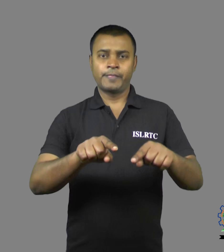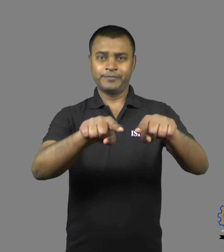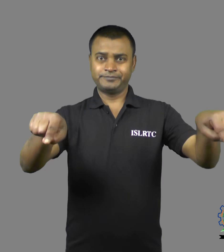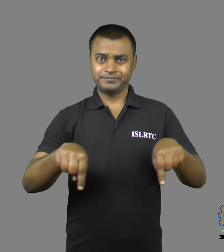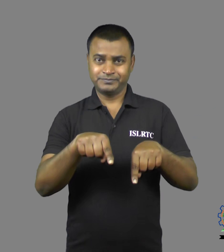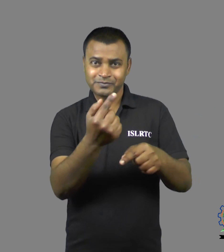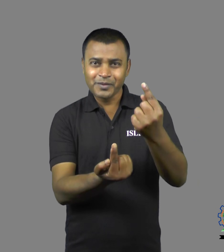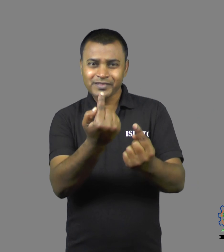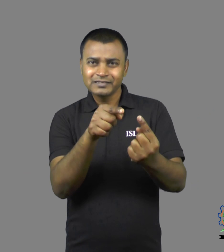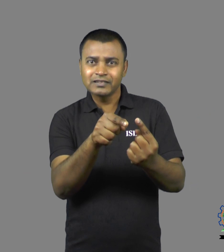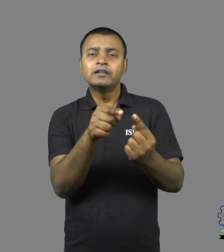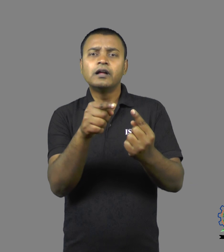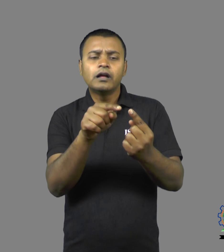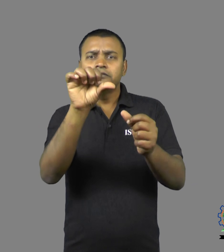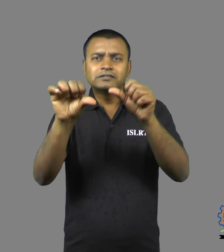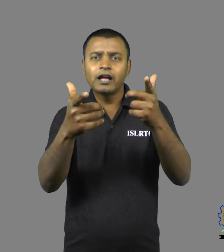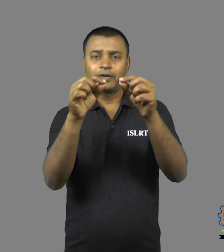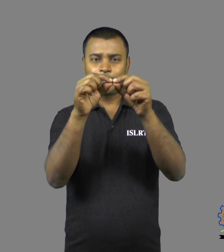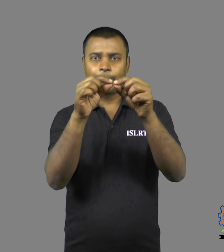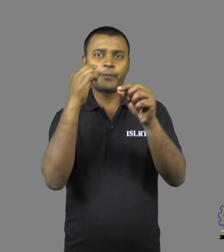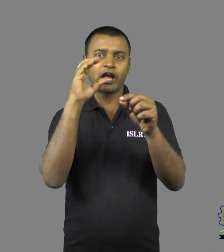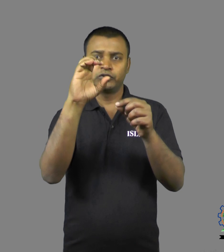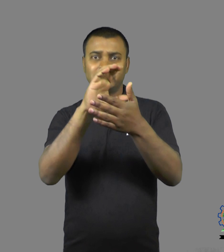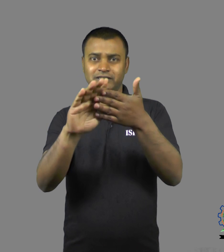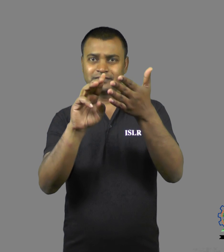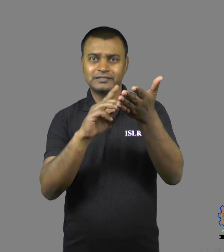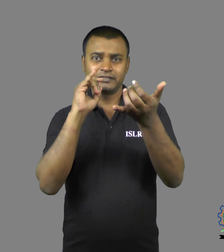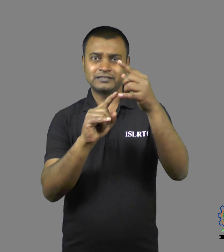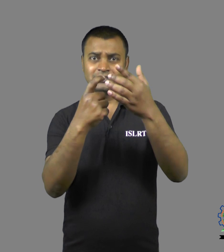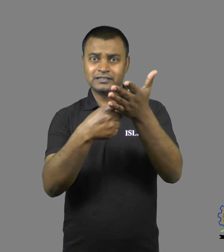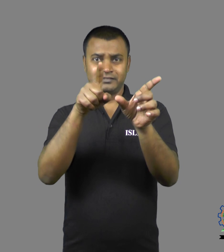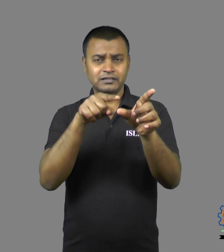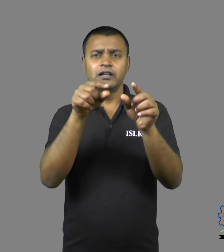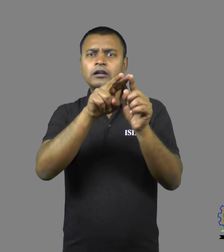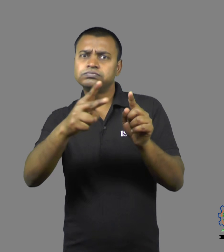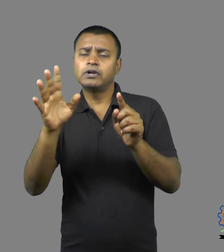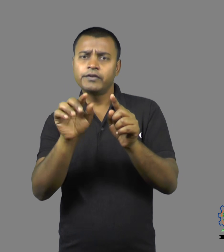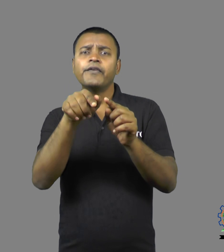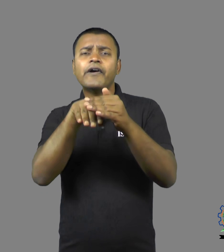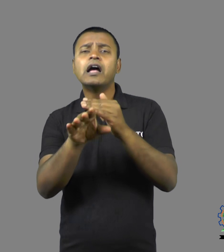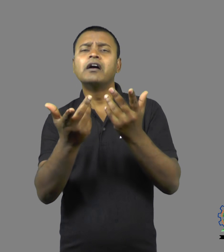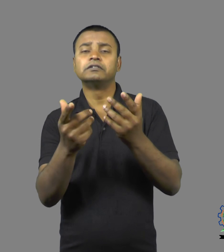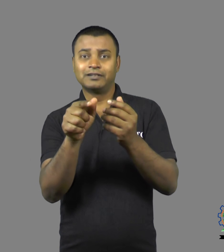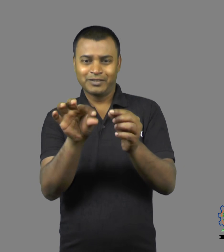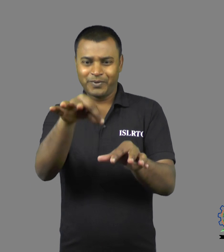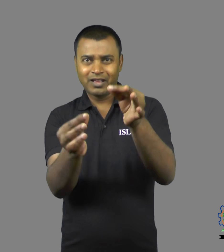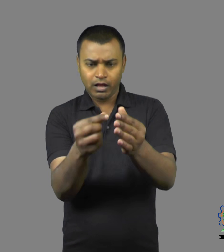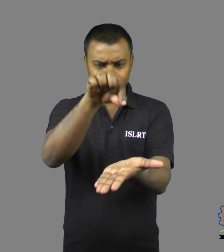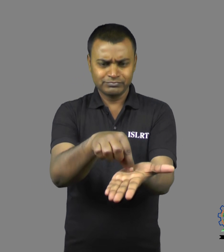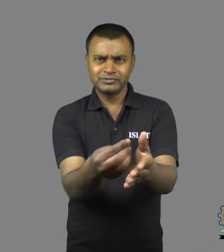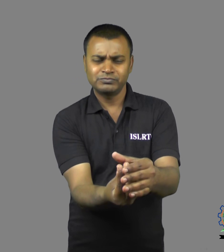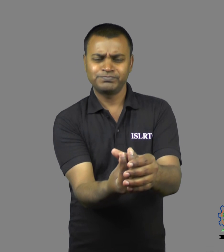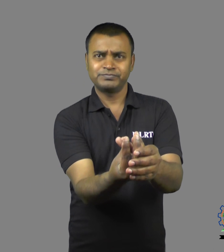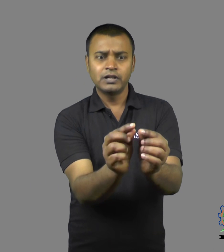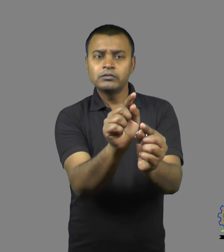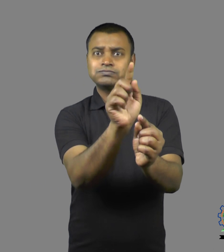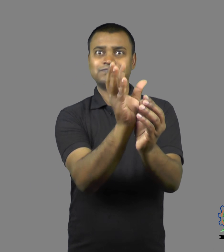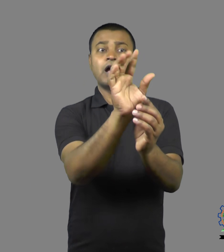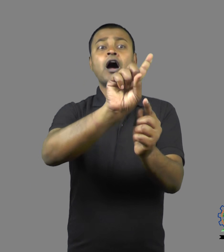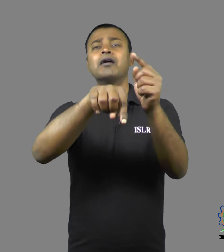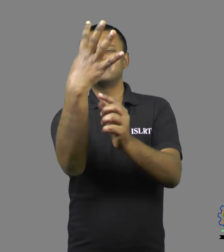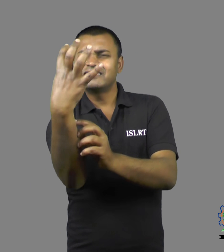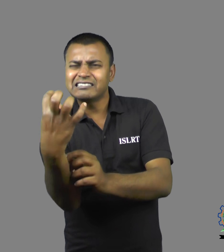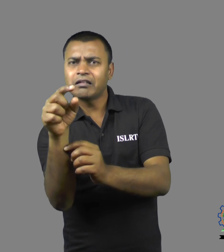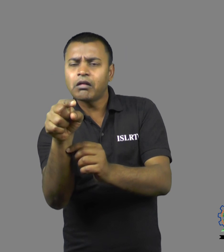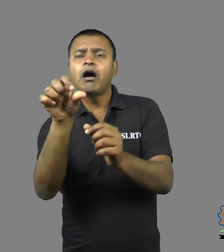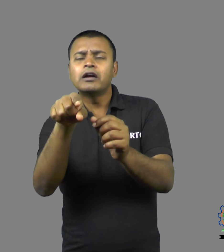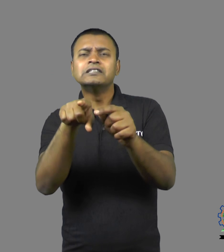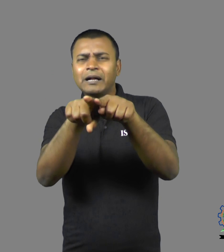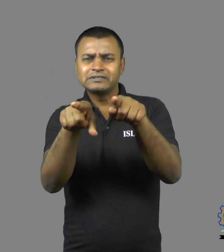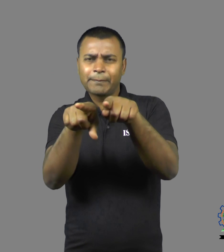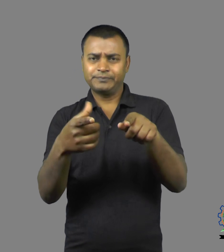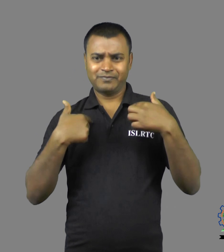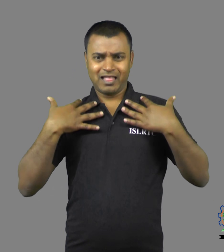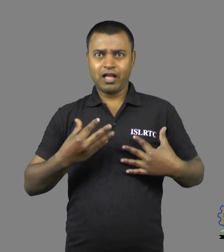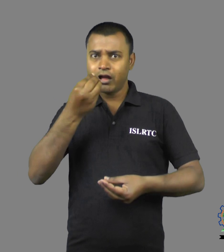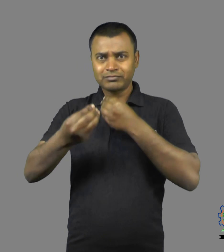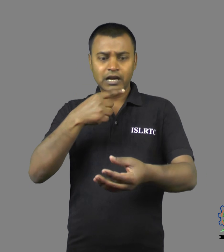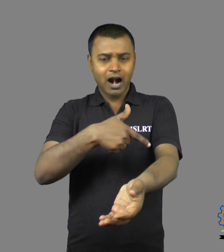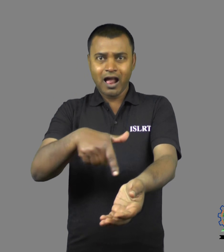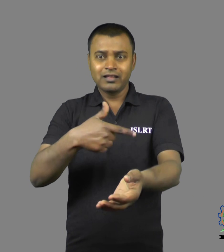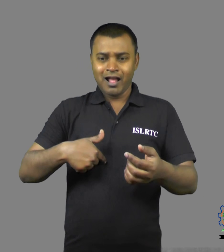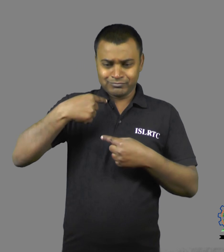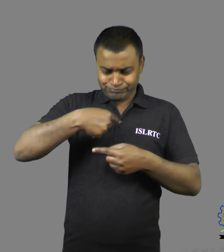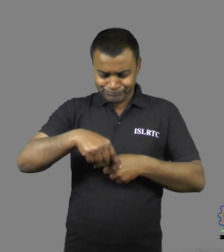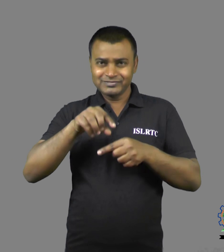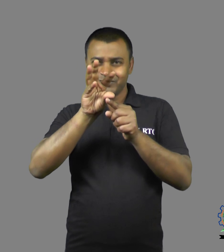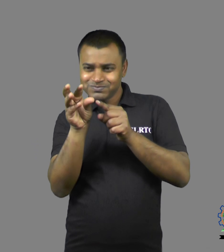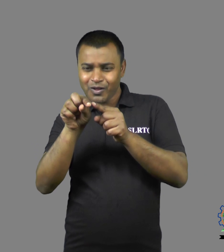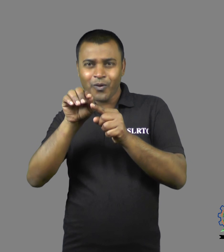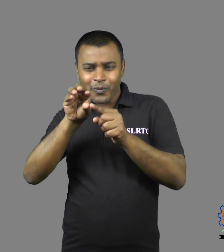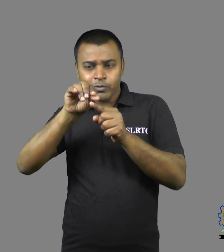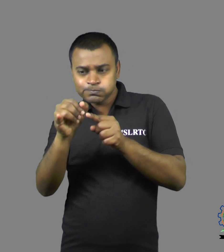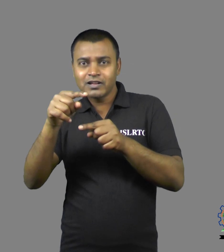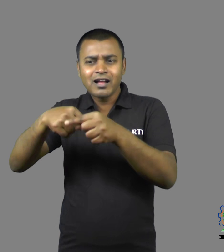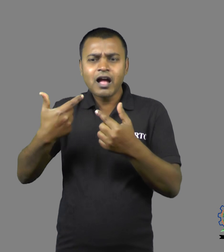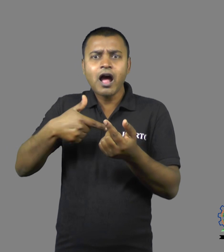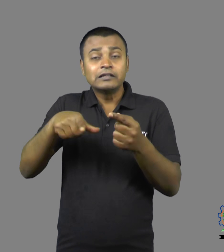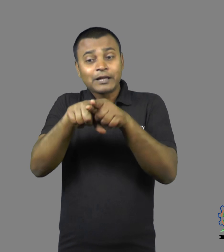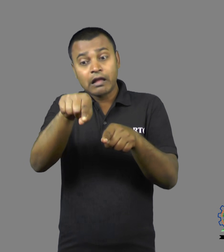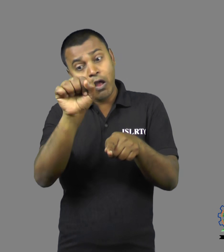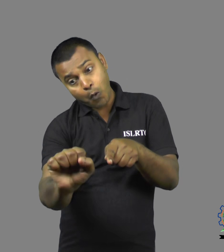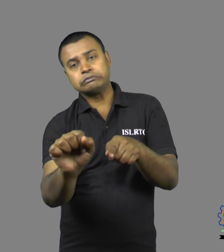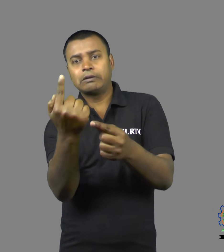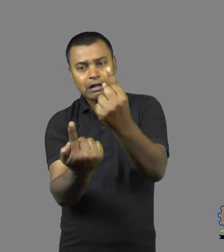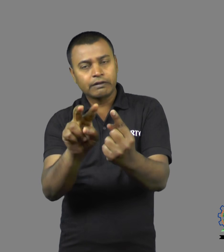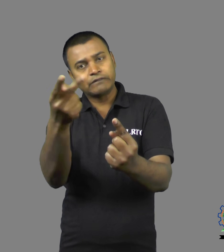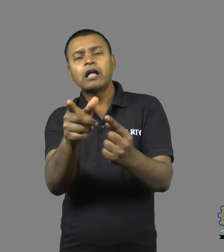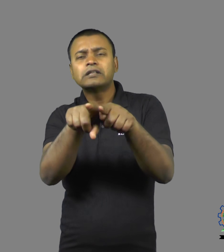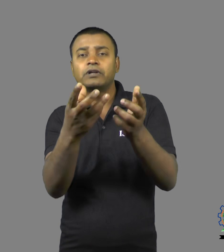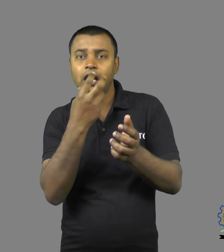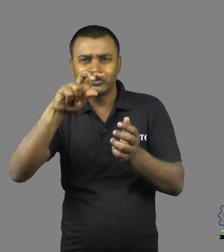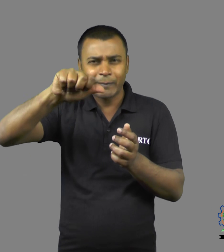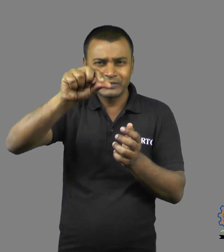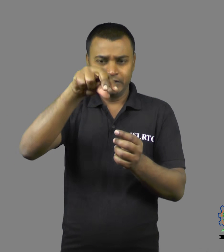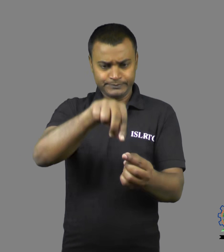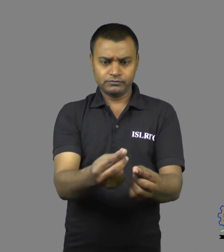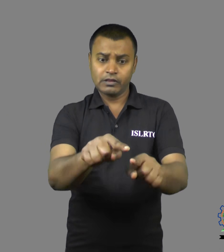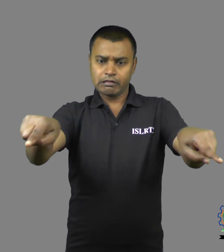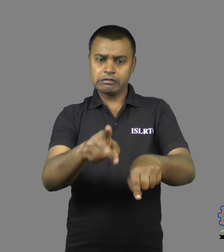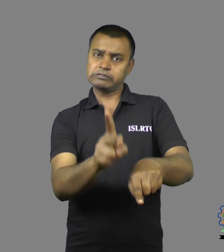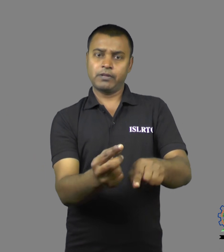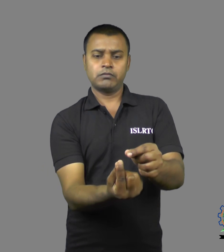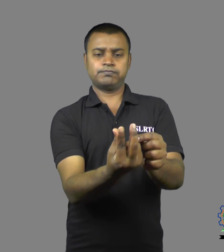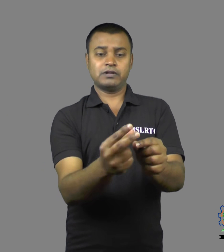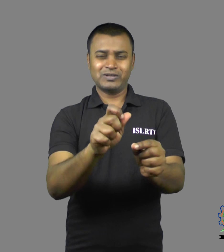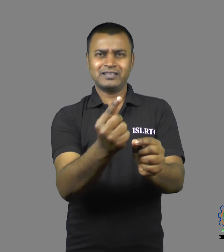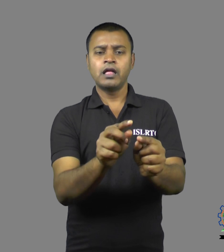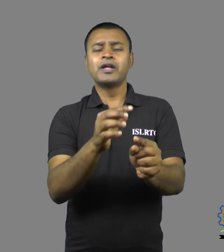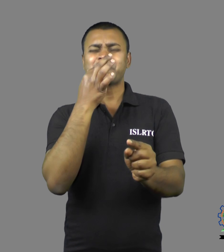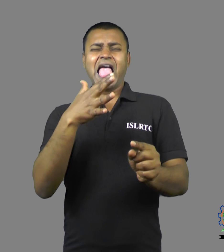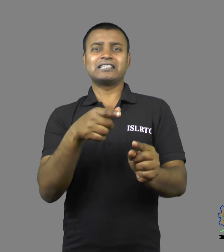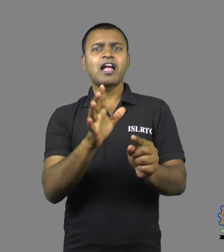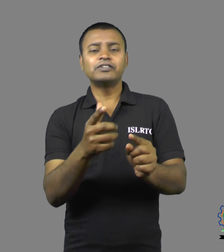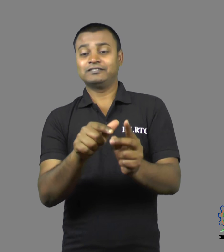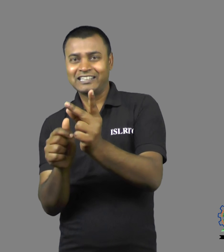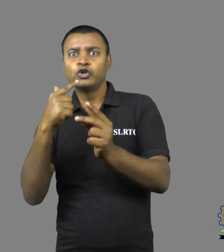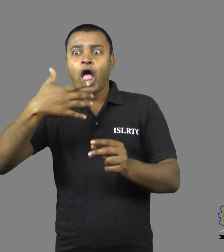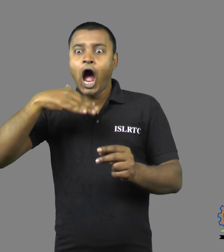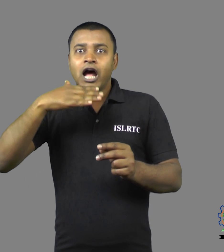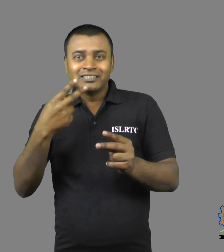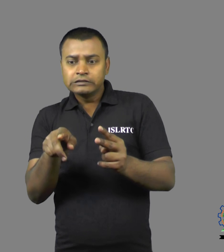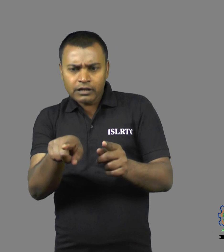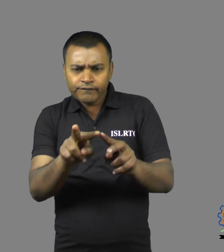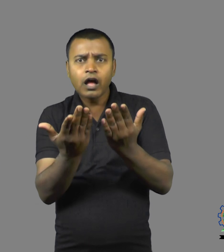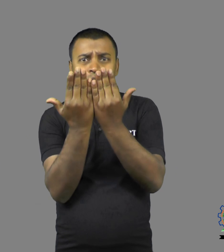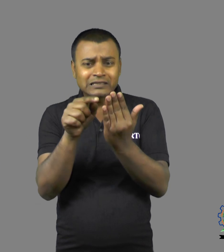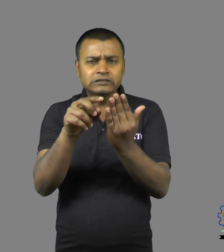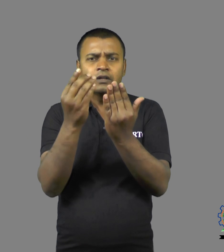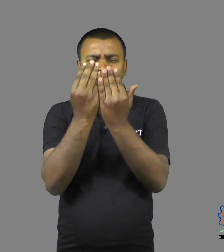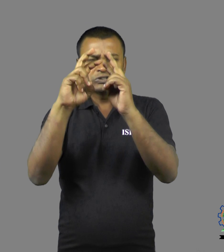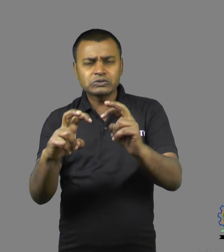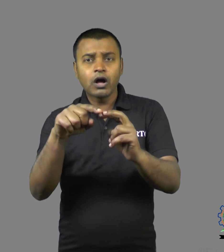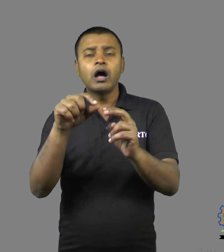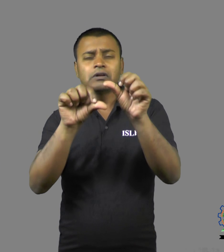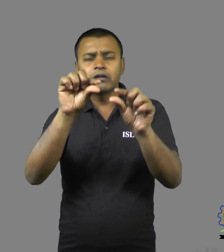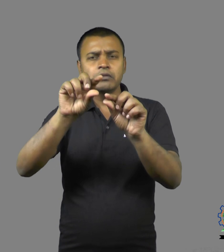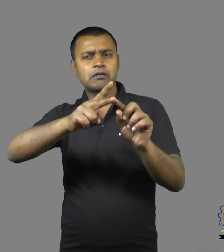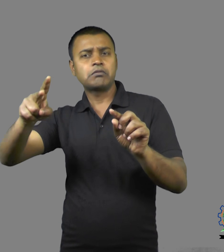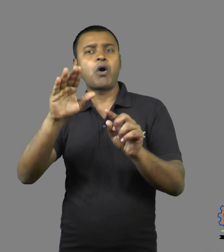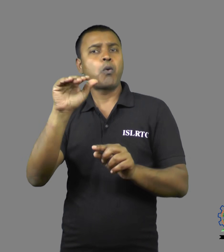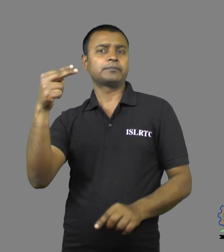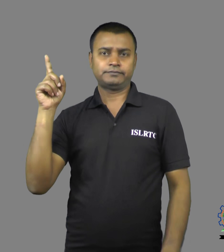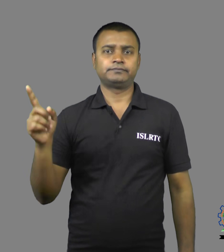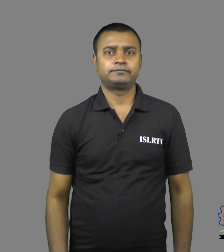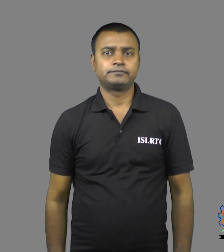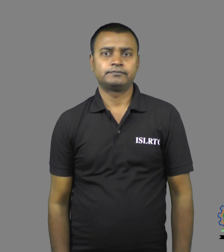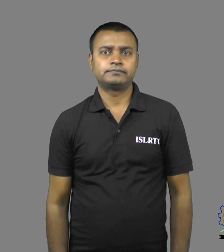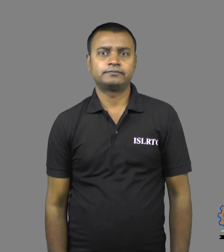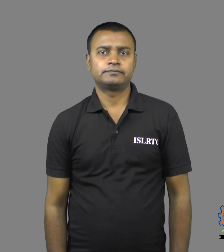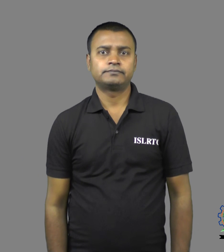Bio Chemistry